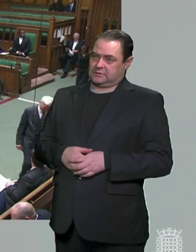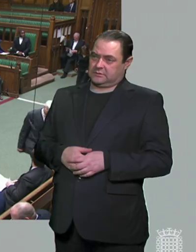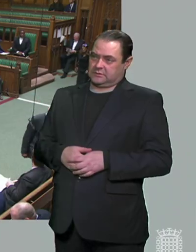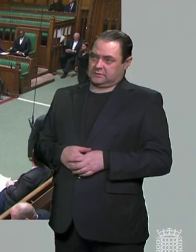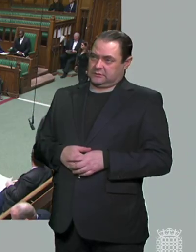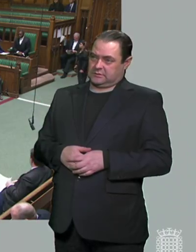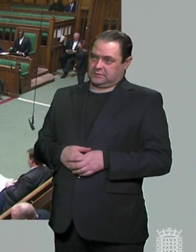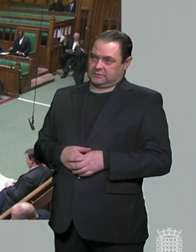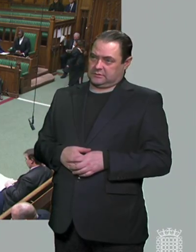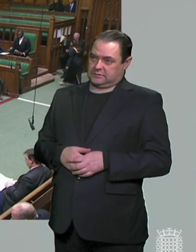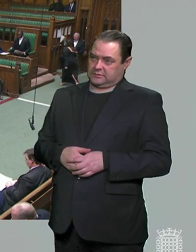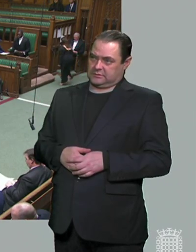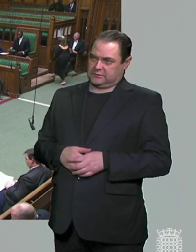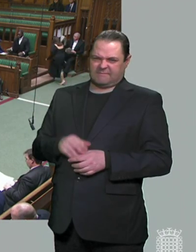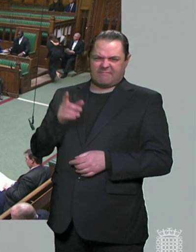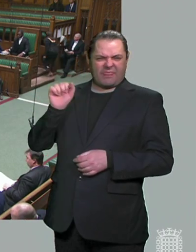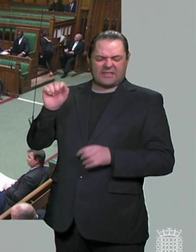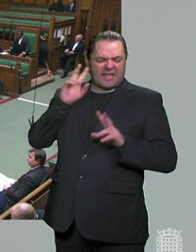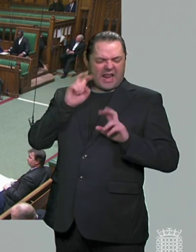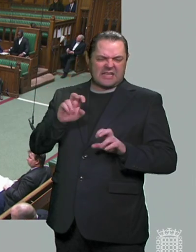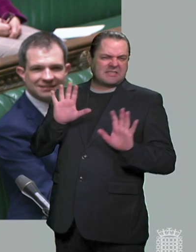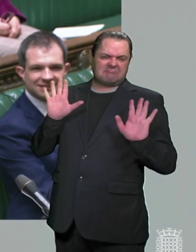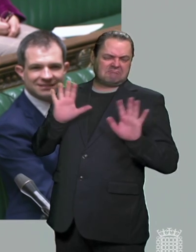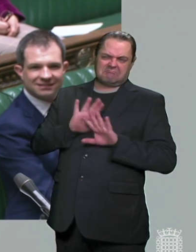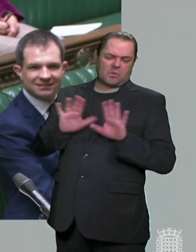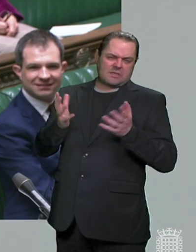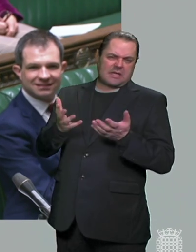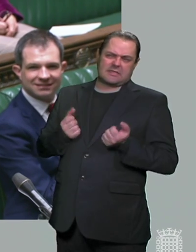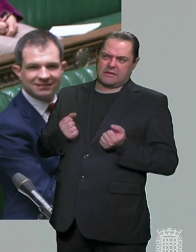I do not recognise that analysis.